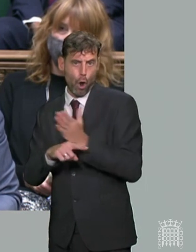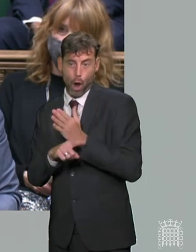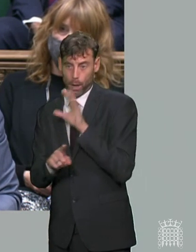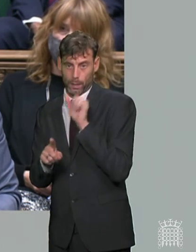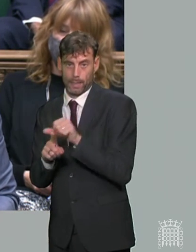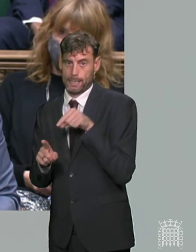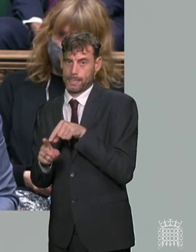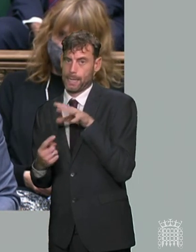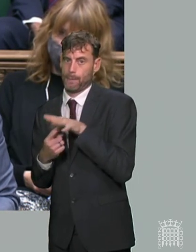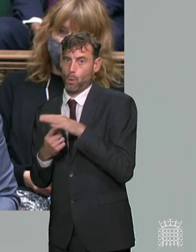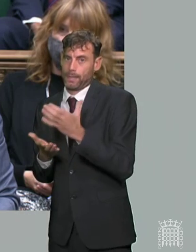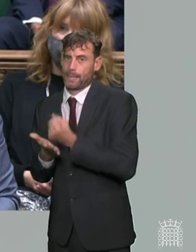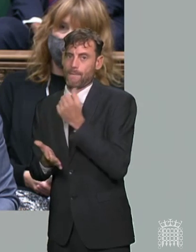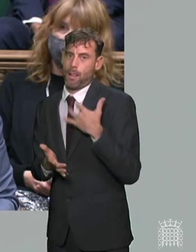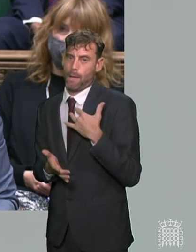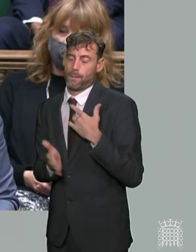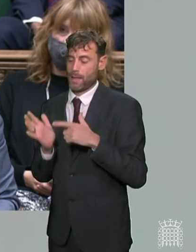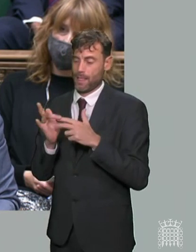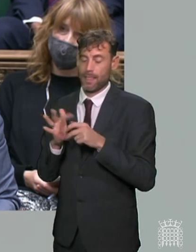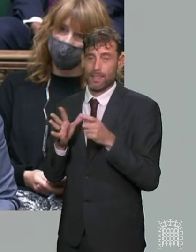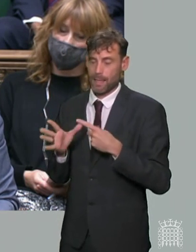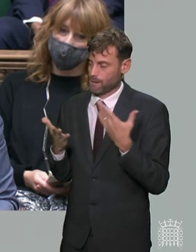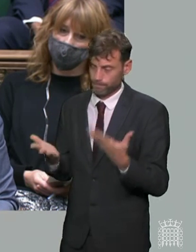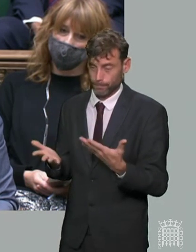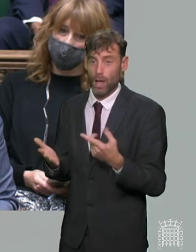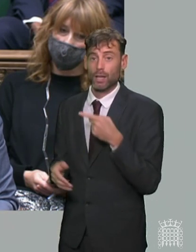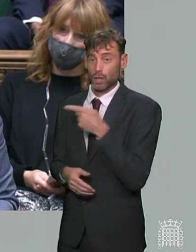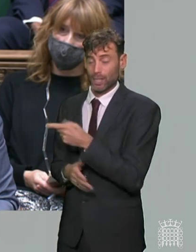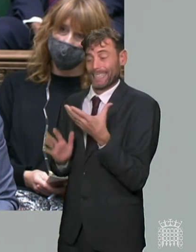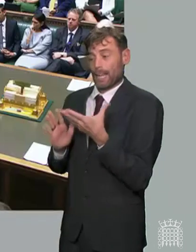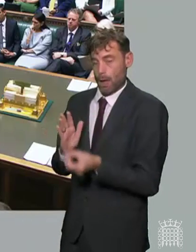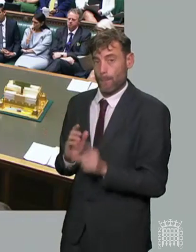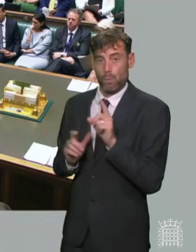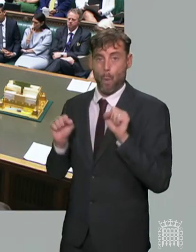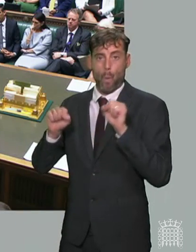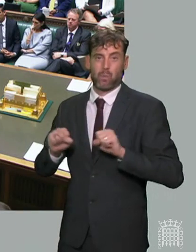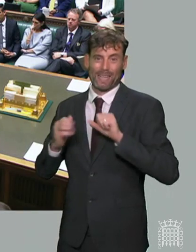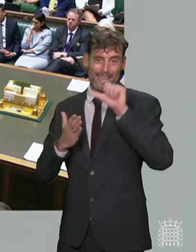Unfortunately, of course, long waiting lists will make it more difficult to save lives.